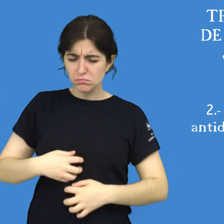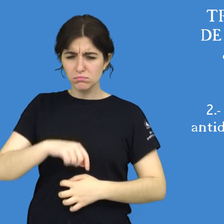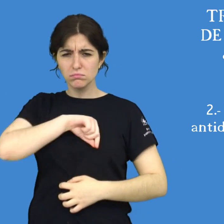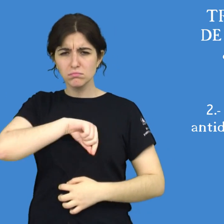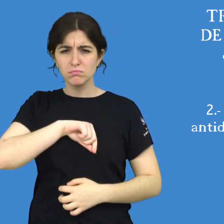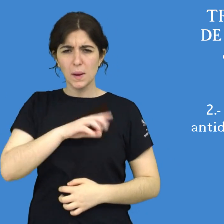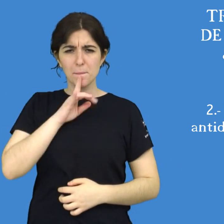sentir